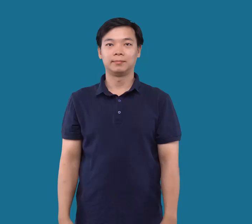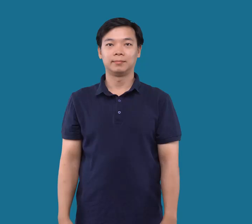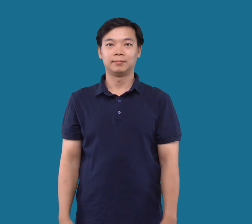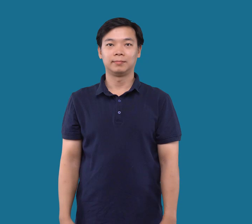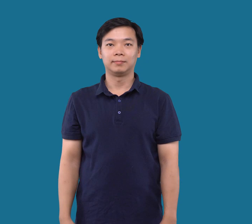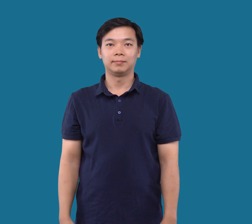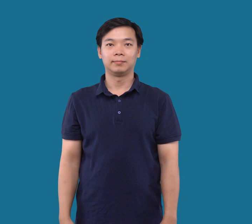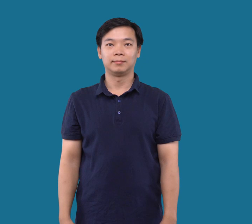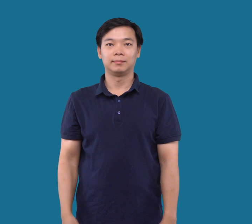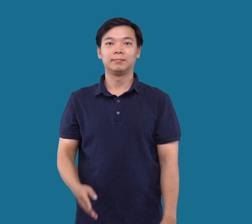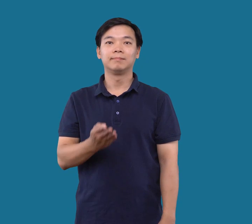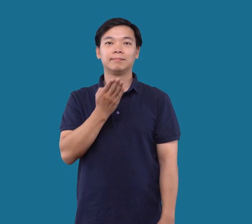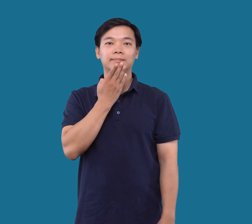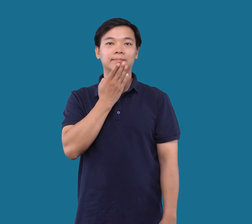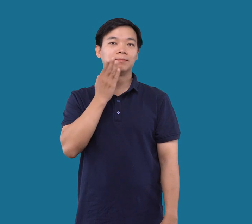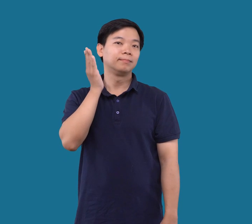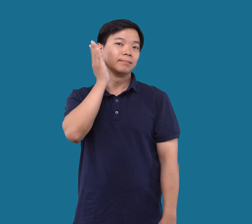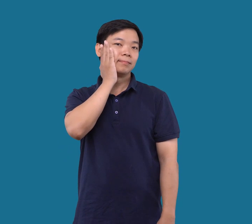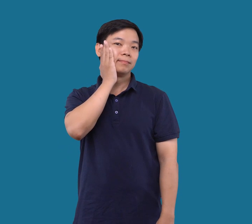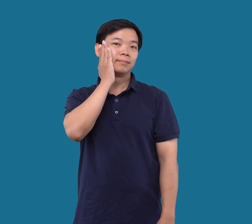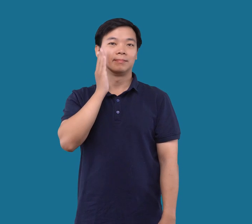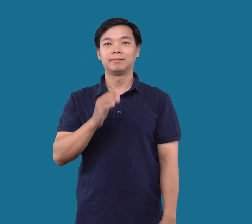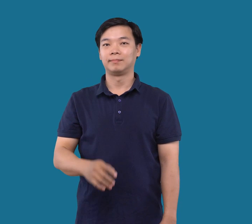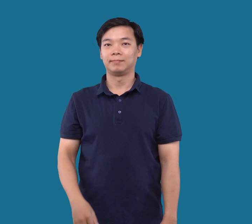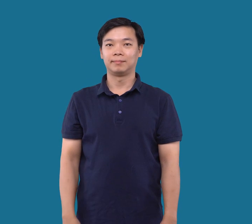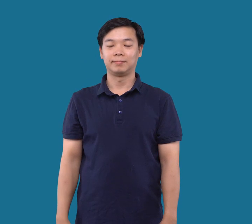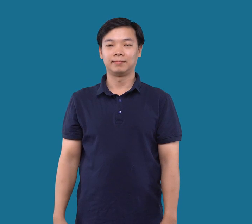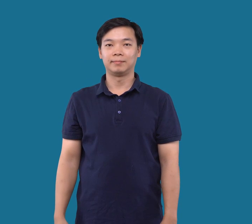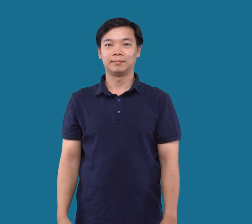cha mẹ